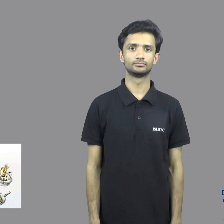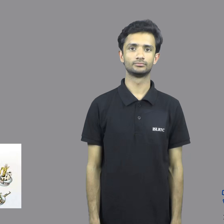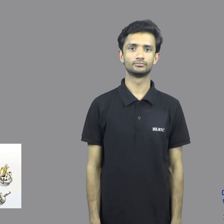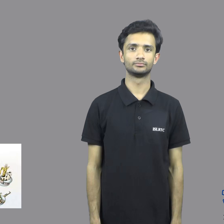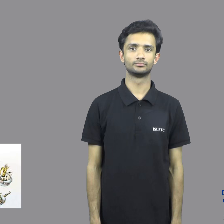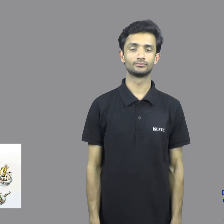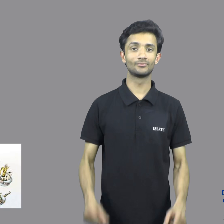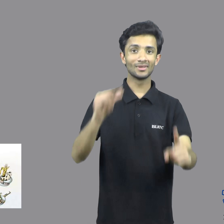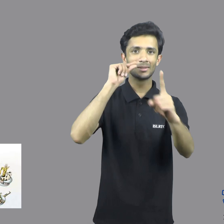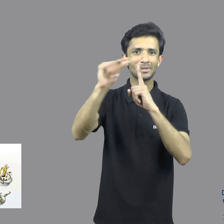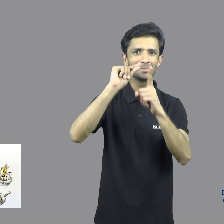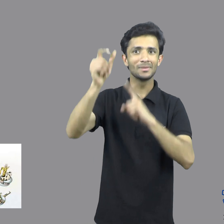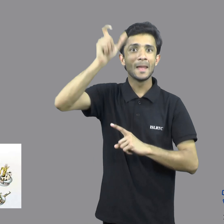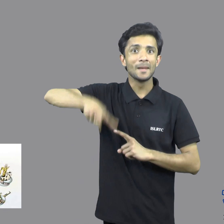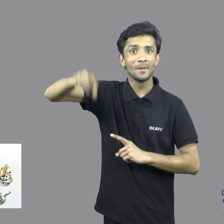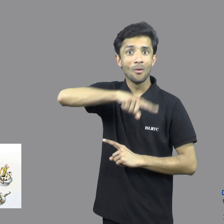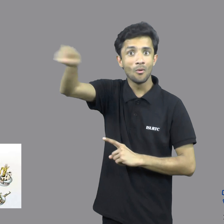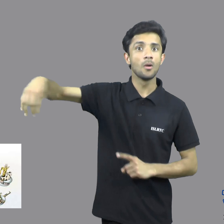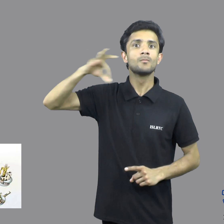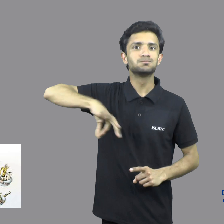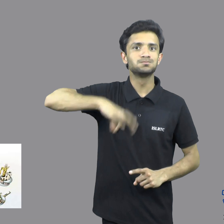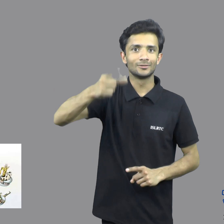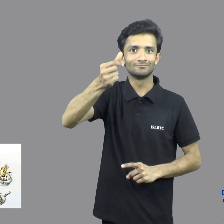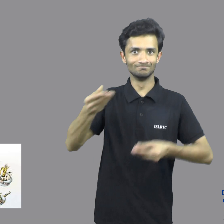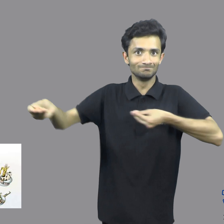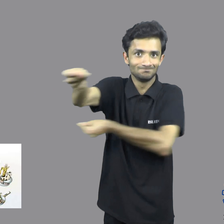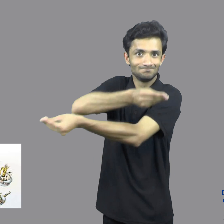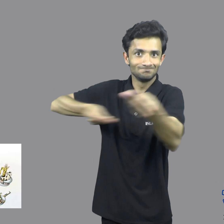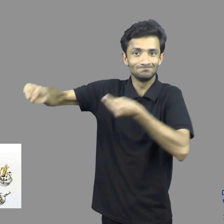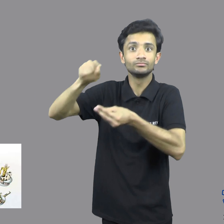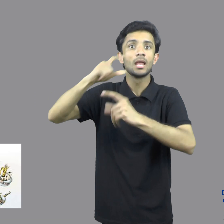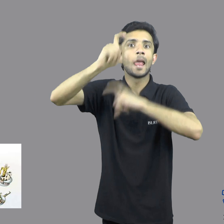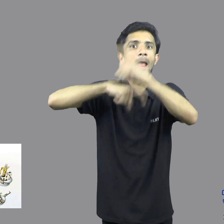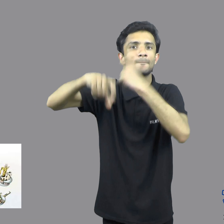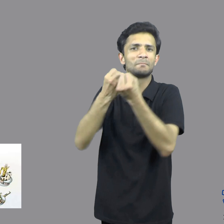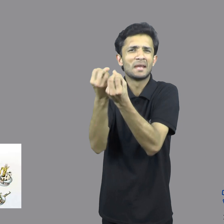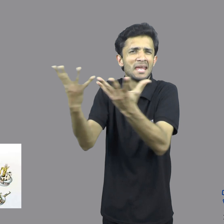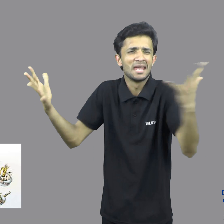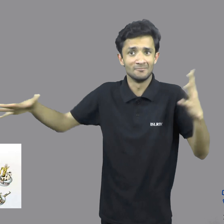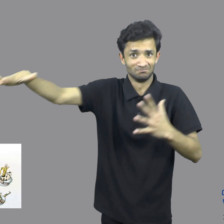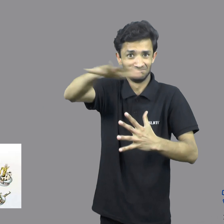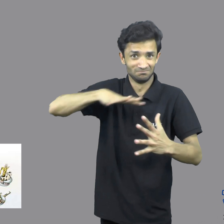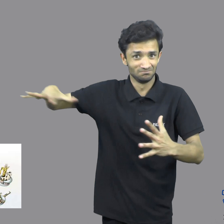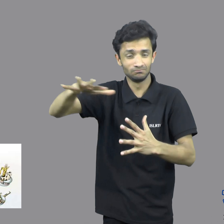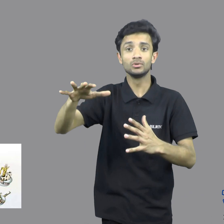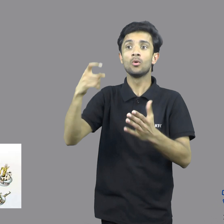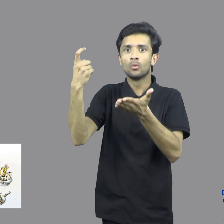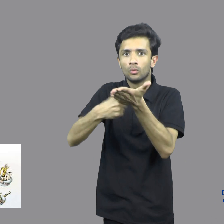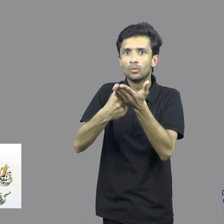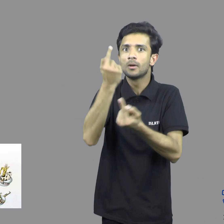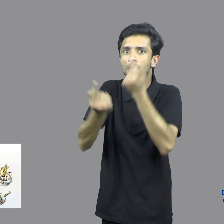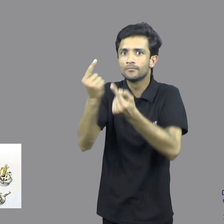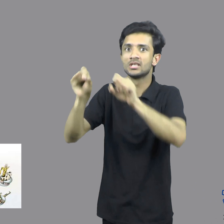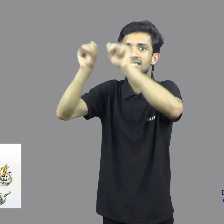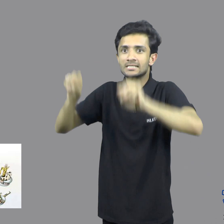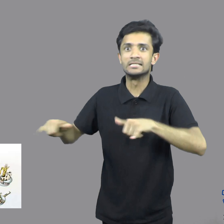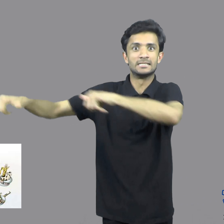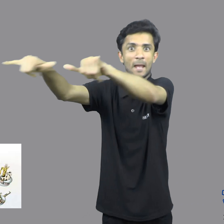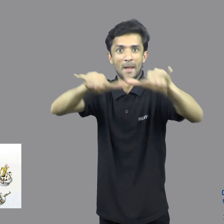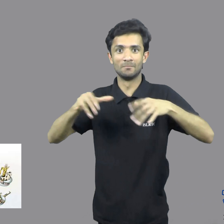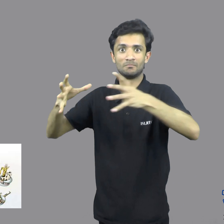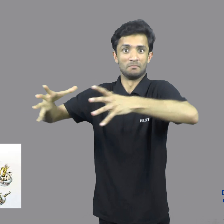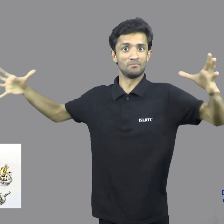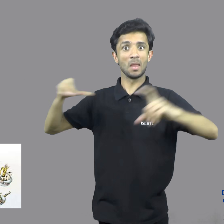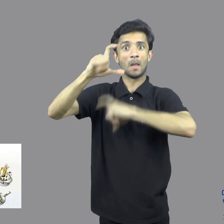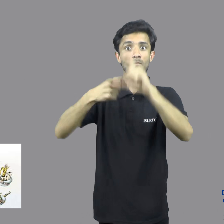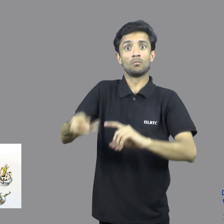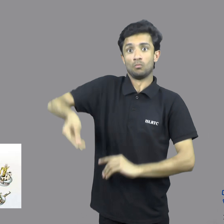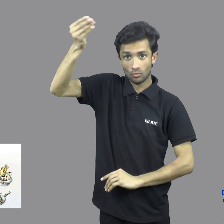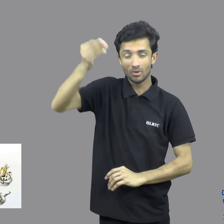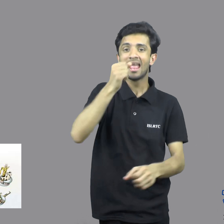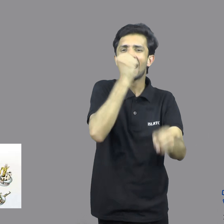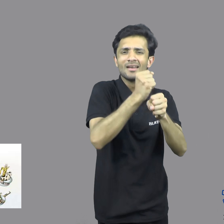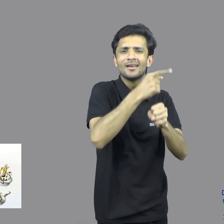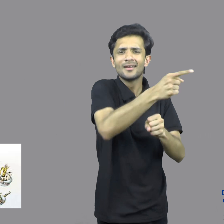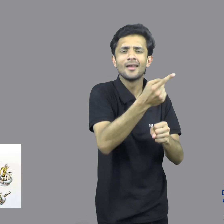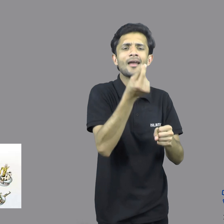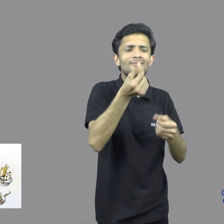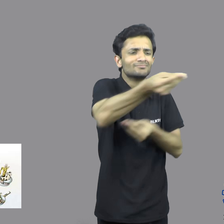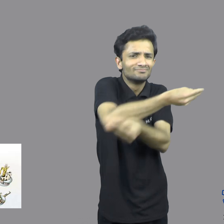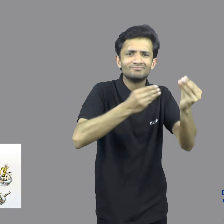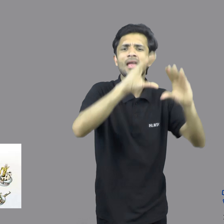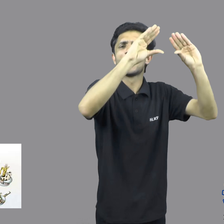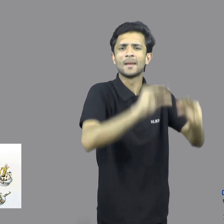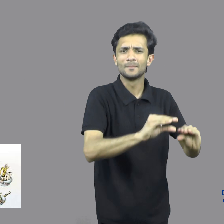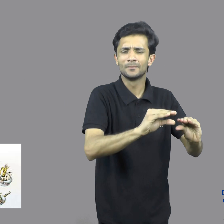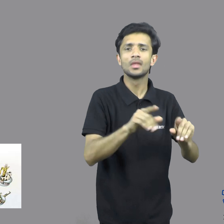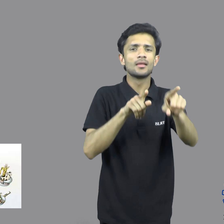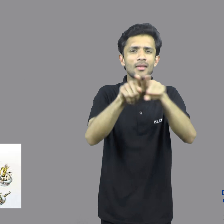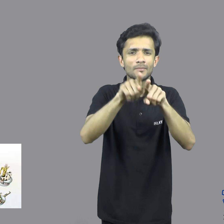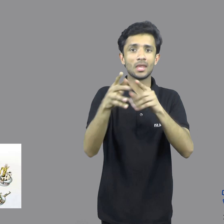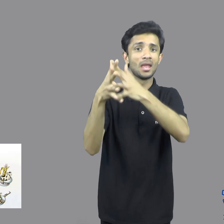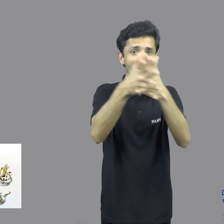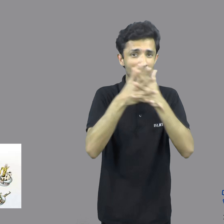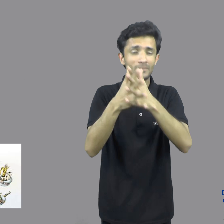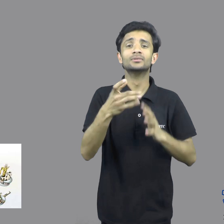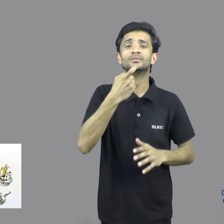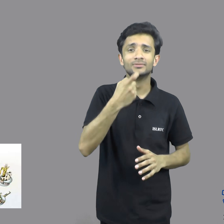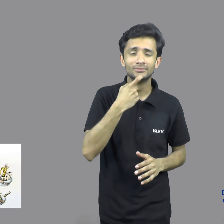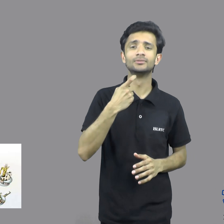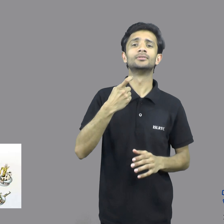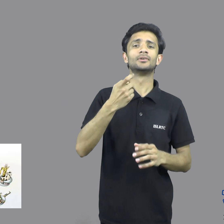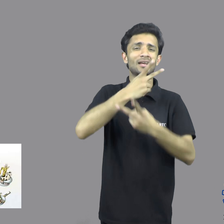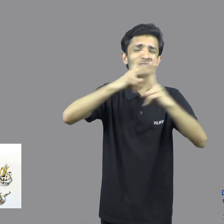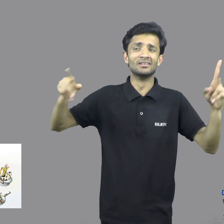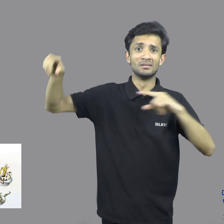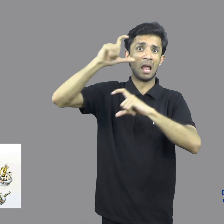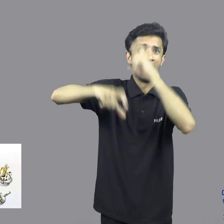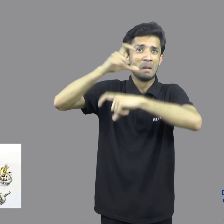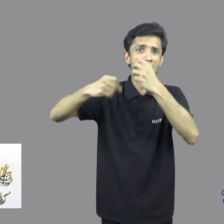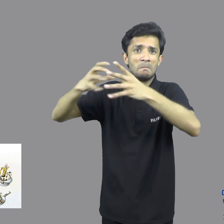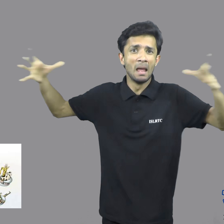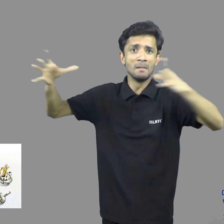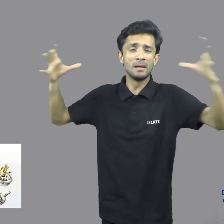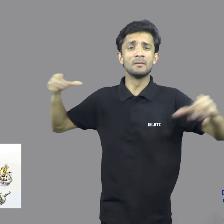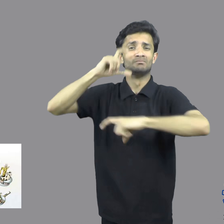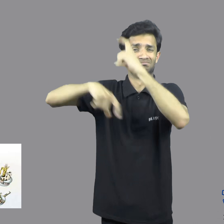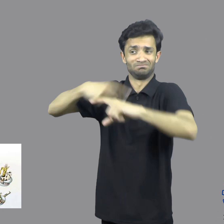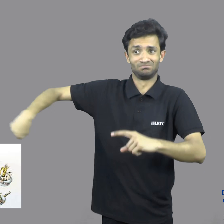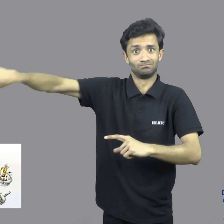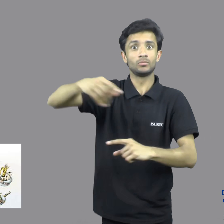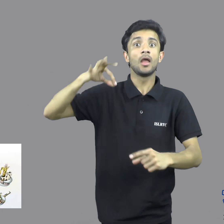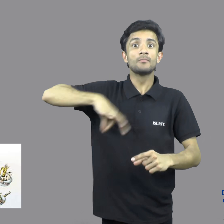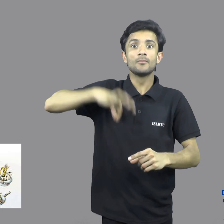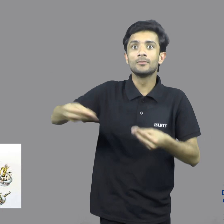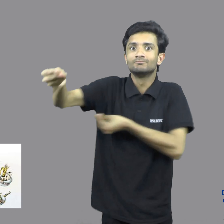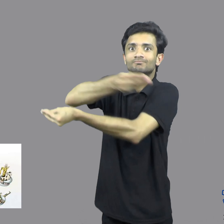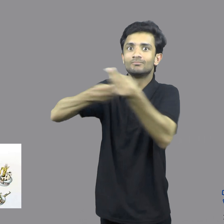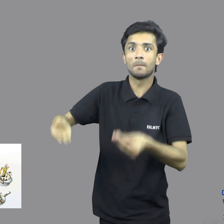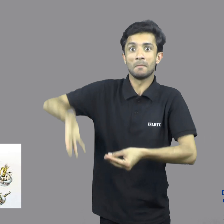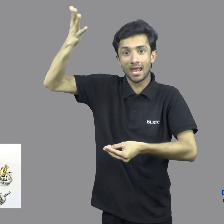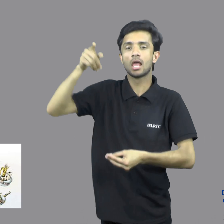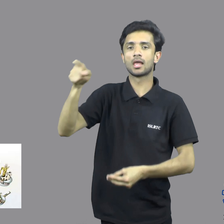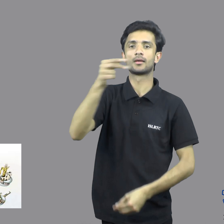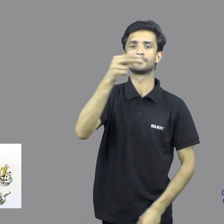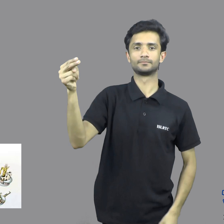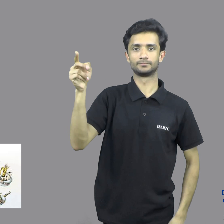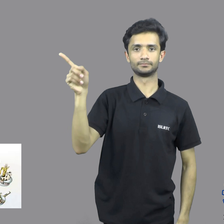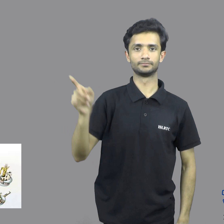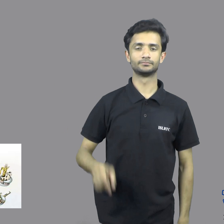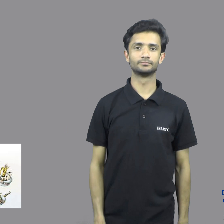Capitalism